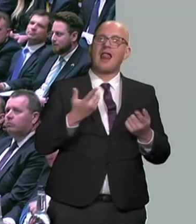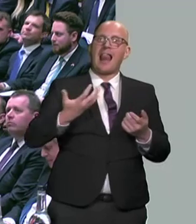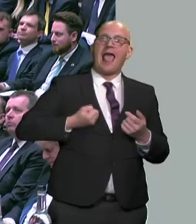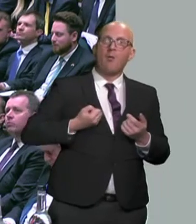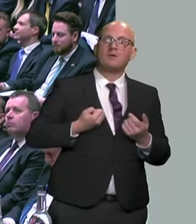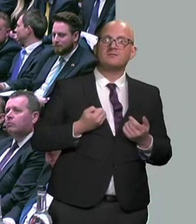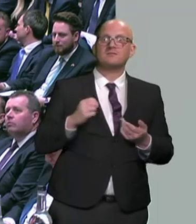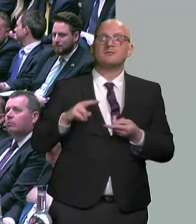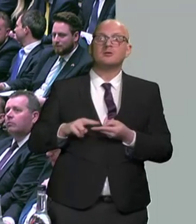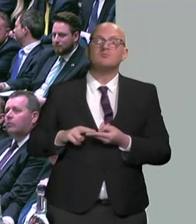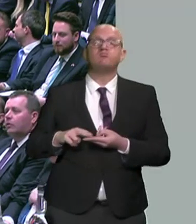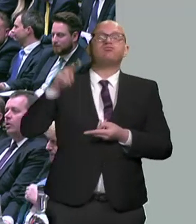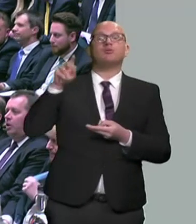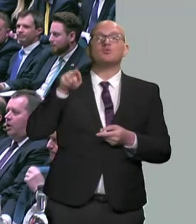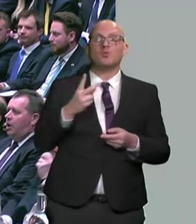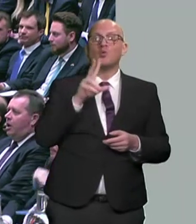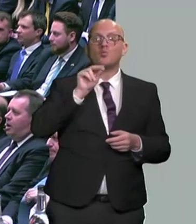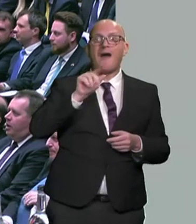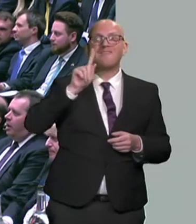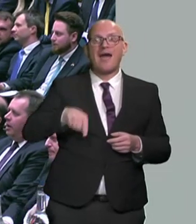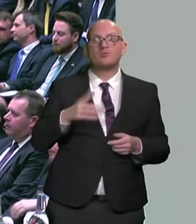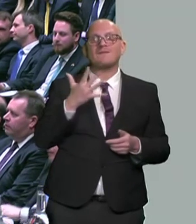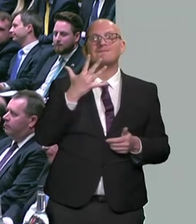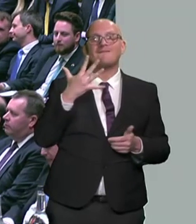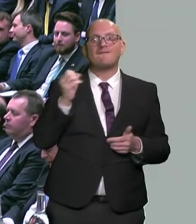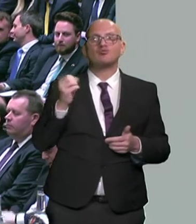in 2010 to the new level of £12,570.